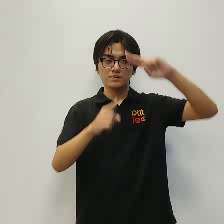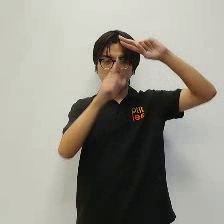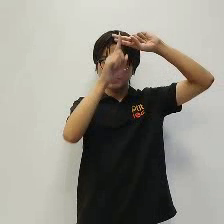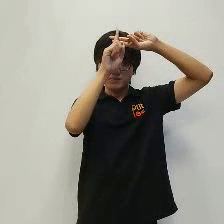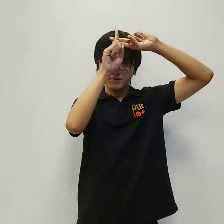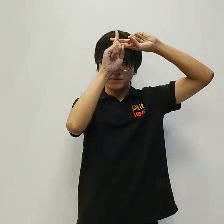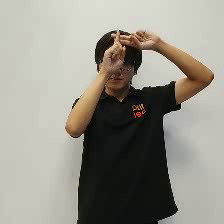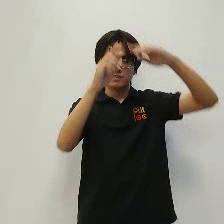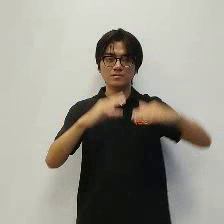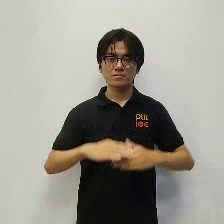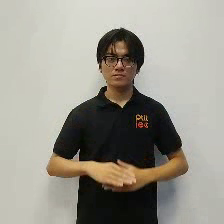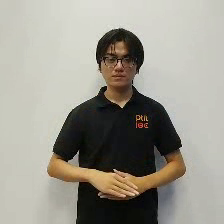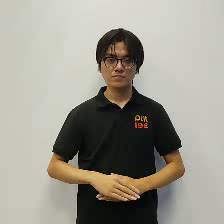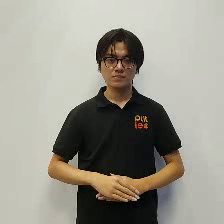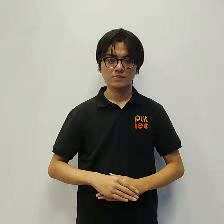Bệnh viện